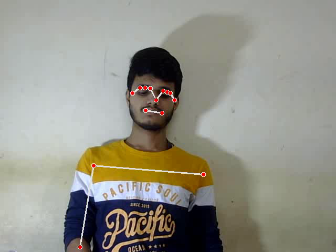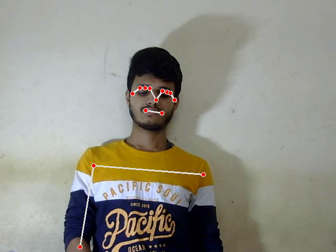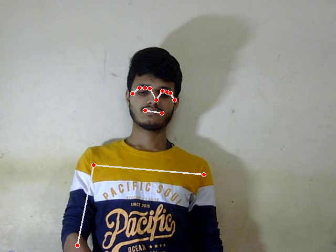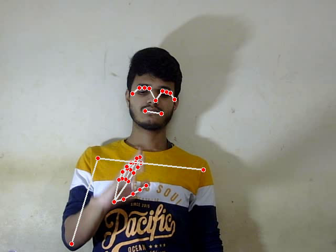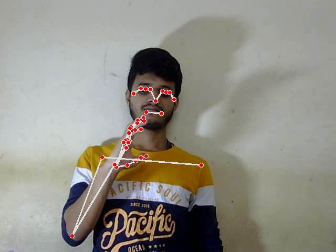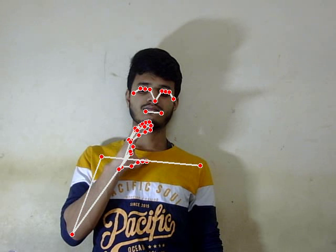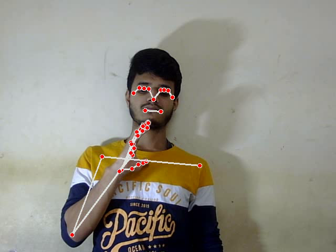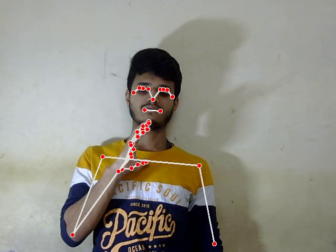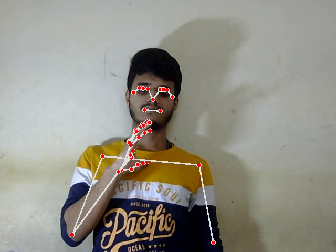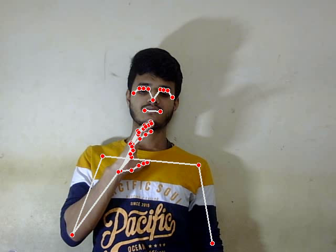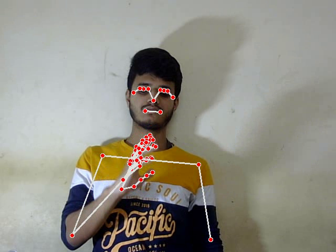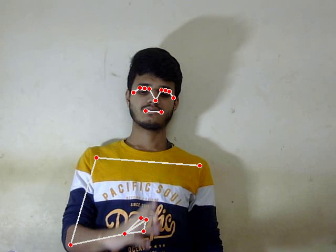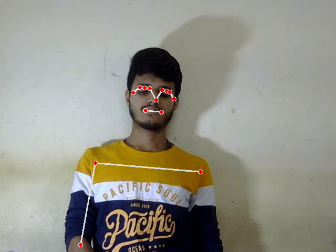fine